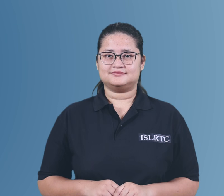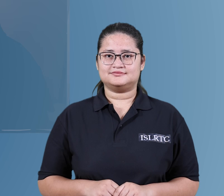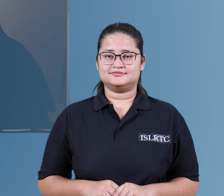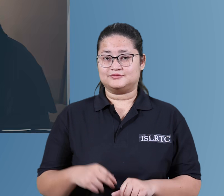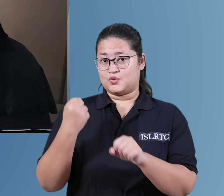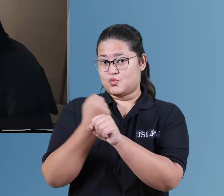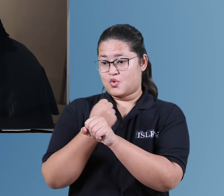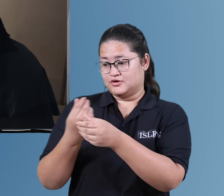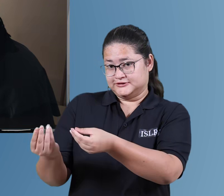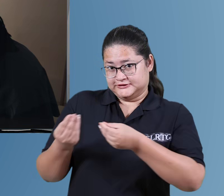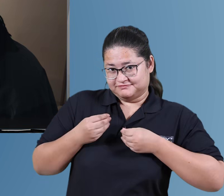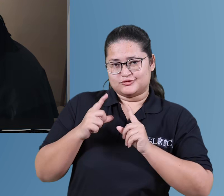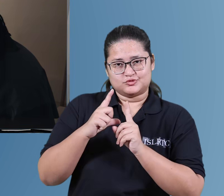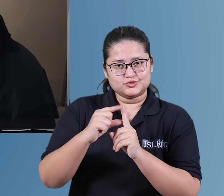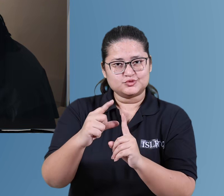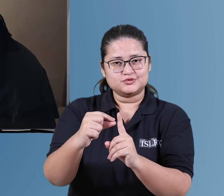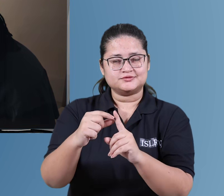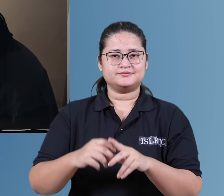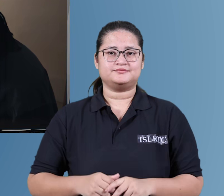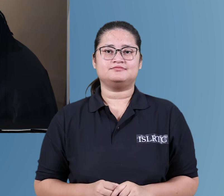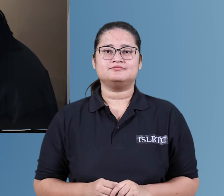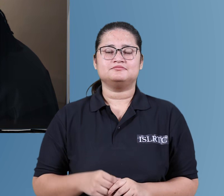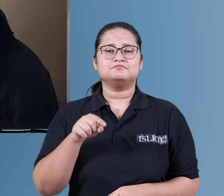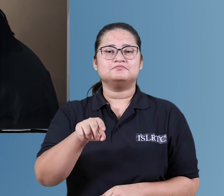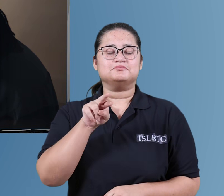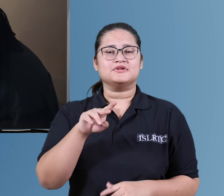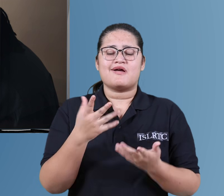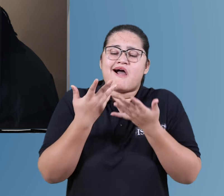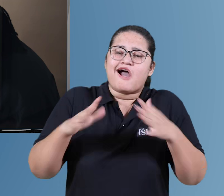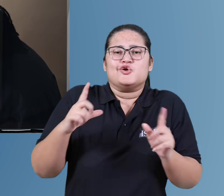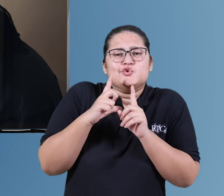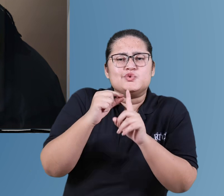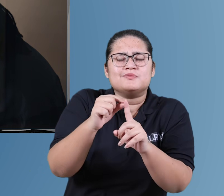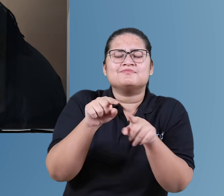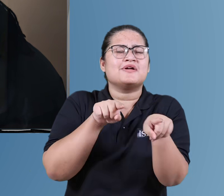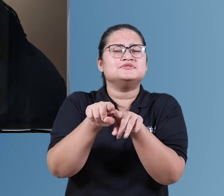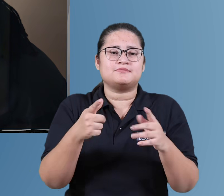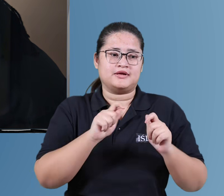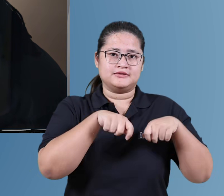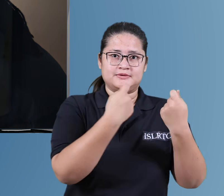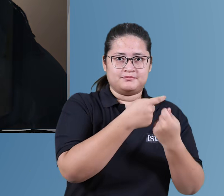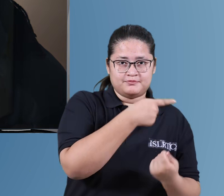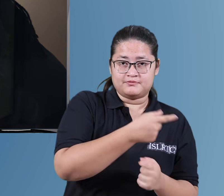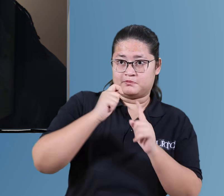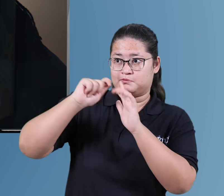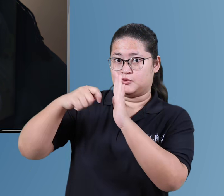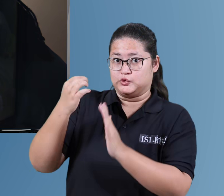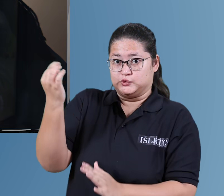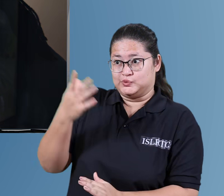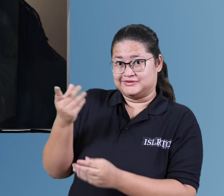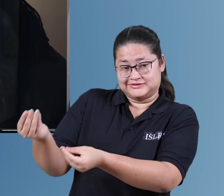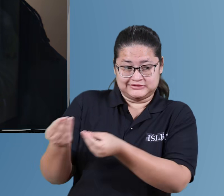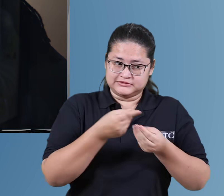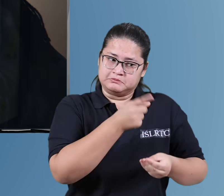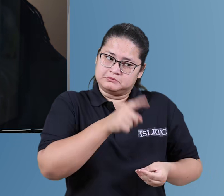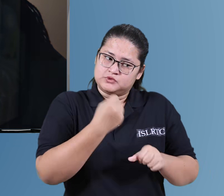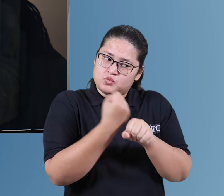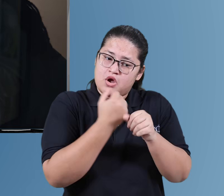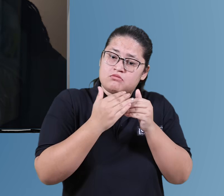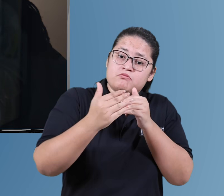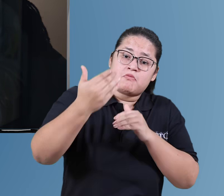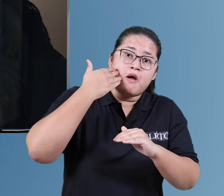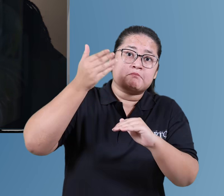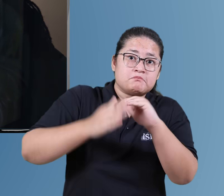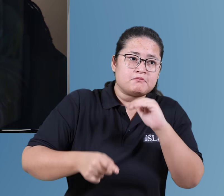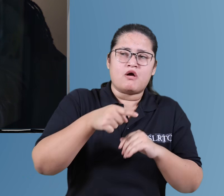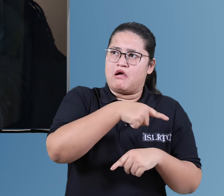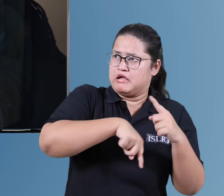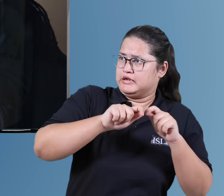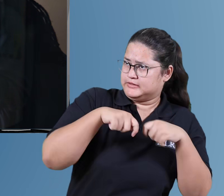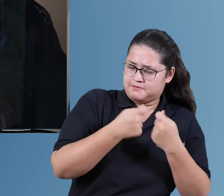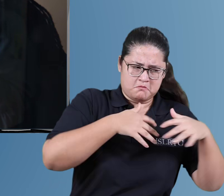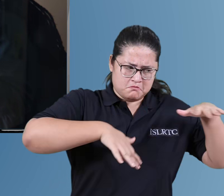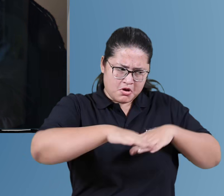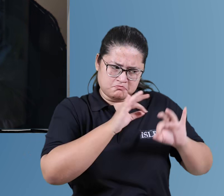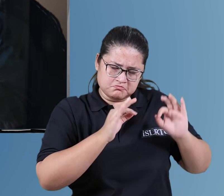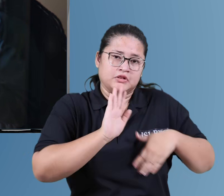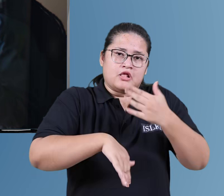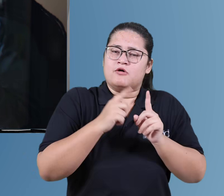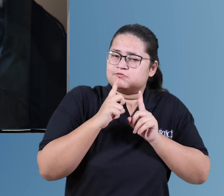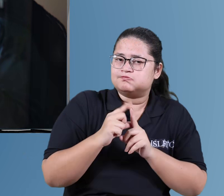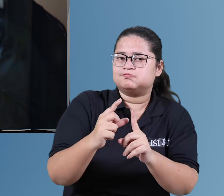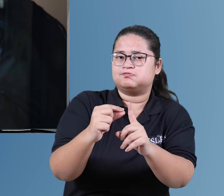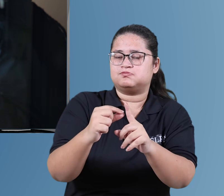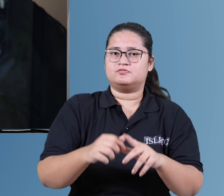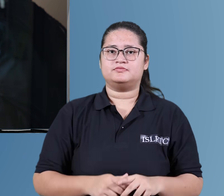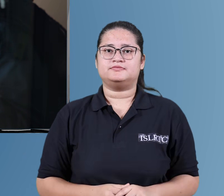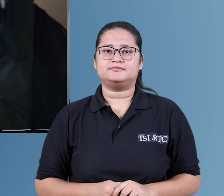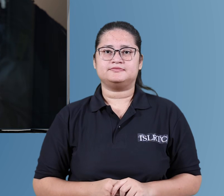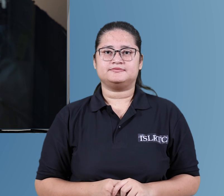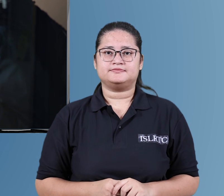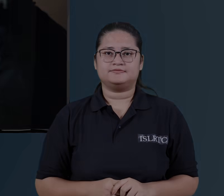Execute “Execute” generally means to carry out a plan or to perform a task. For example, the team will execute the project tasks according to the plan and ahead of the deadline.